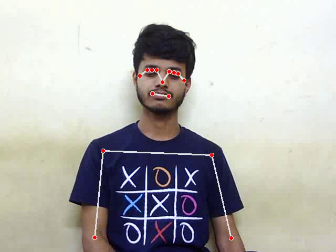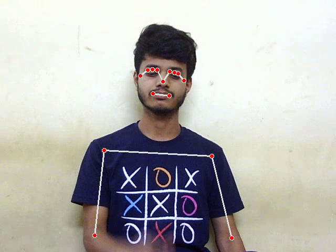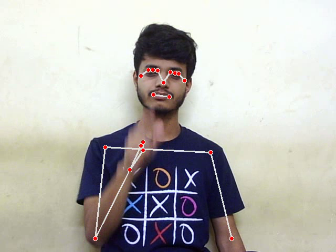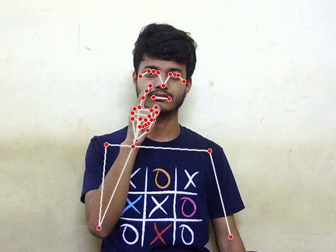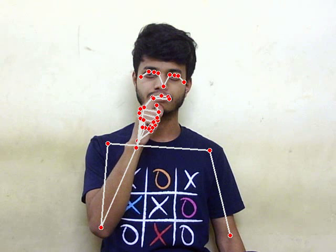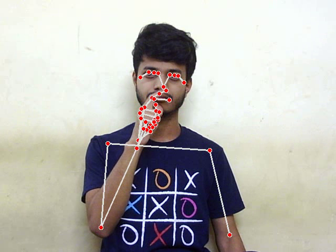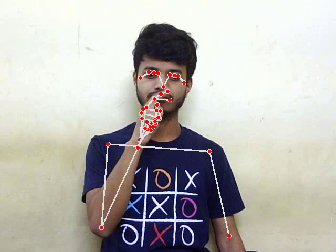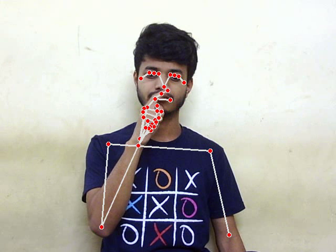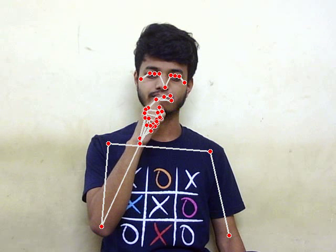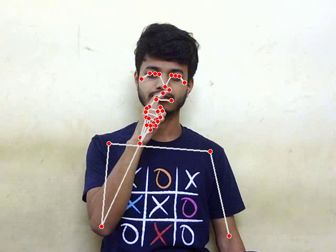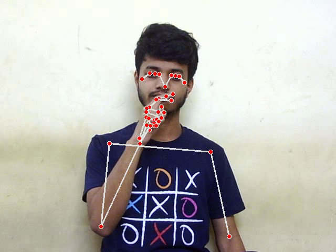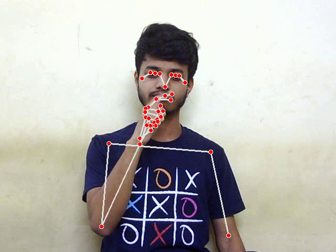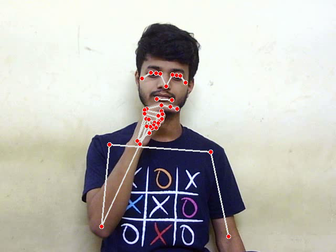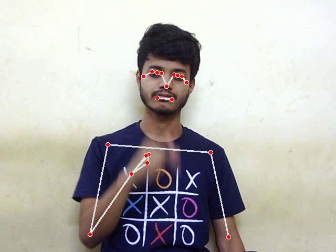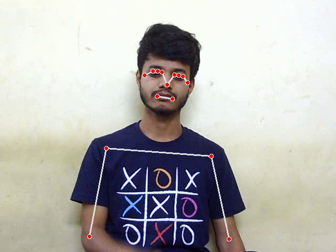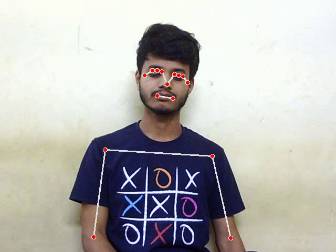who